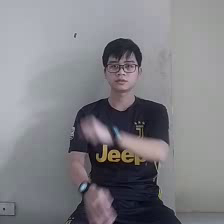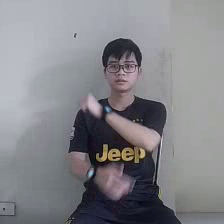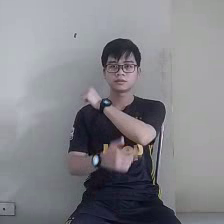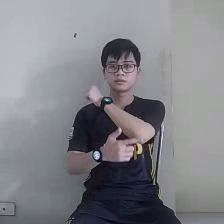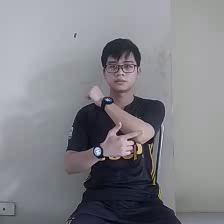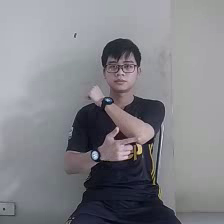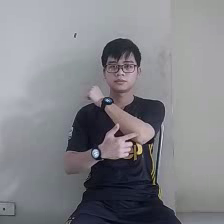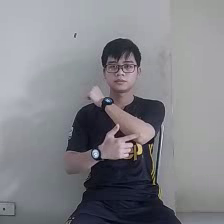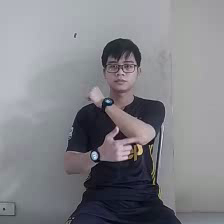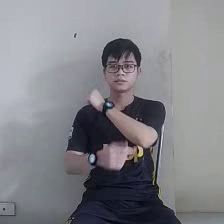Cám dỗ